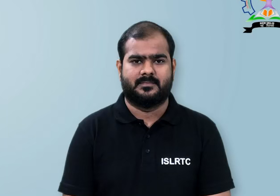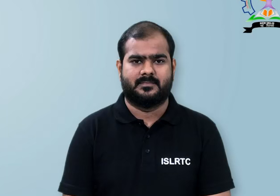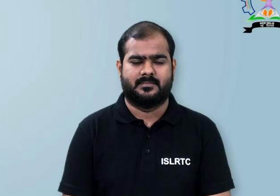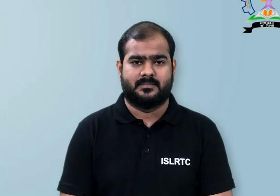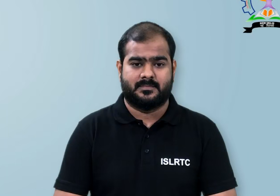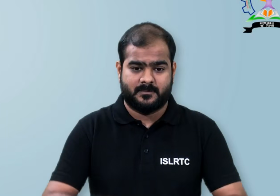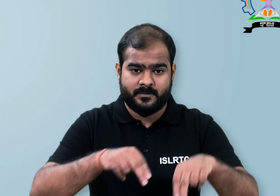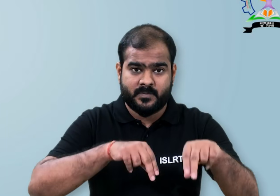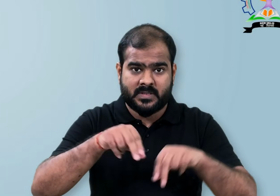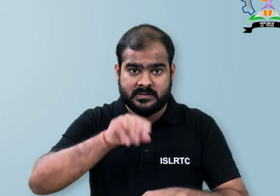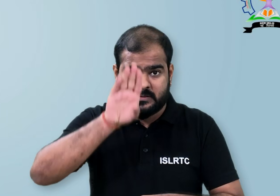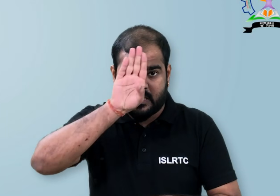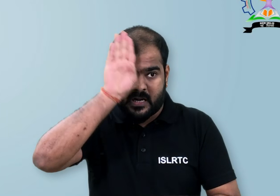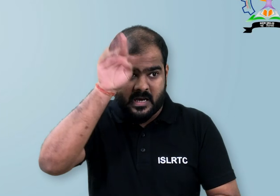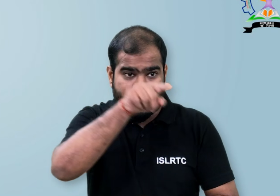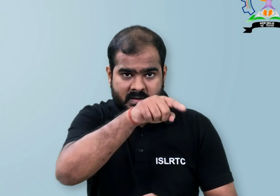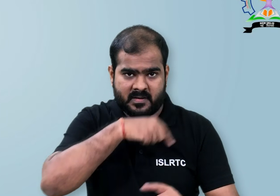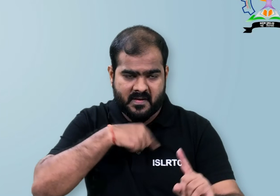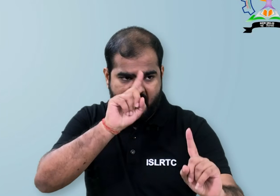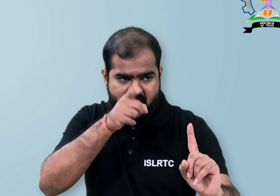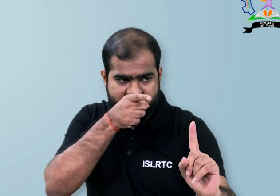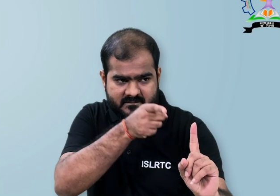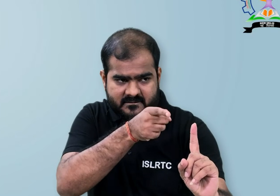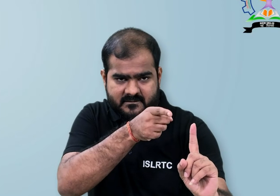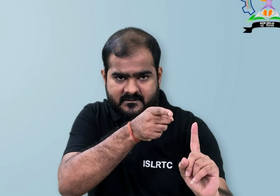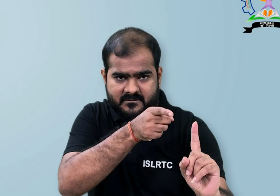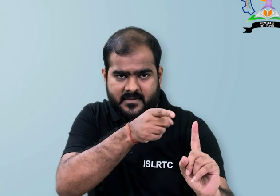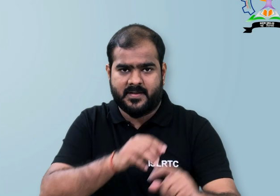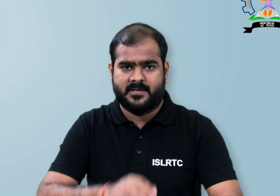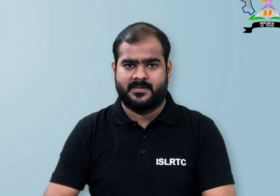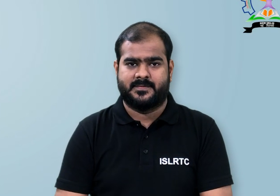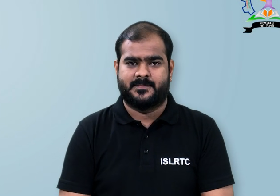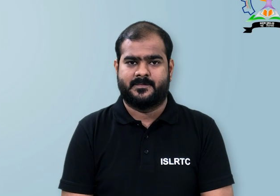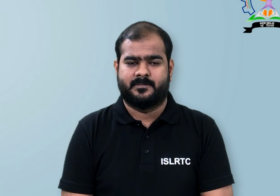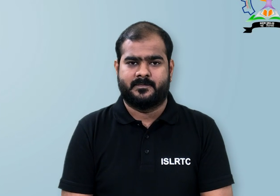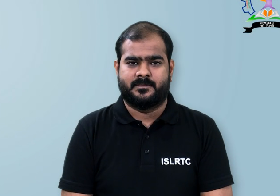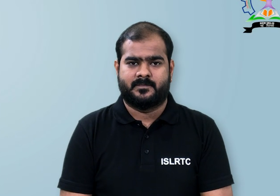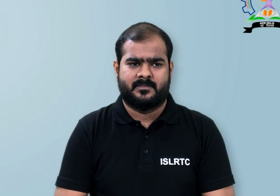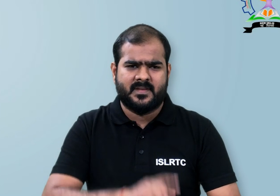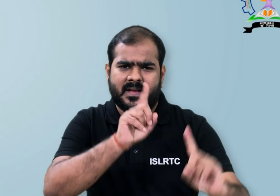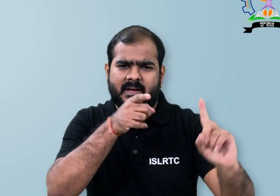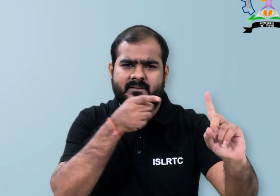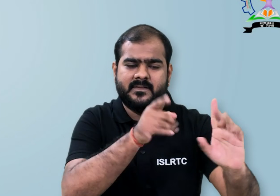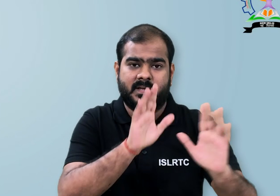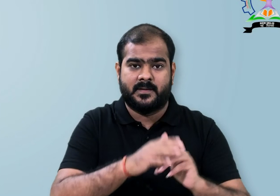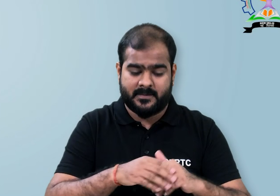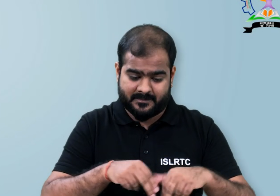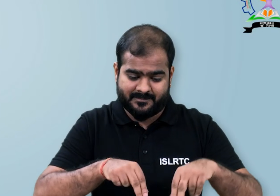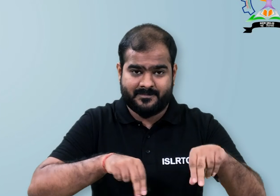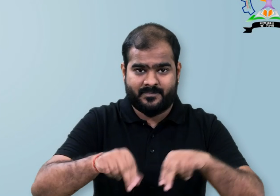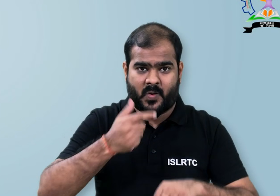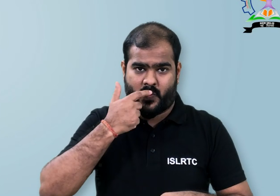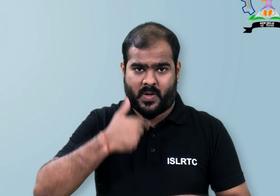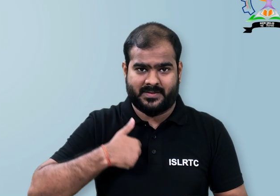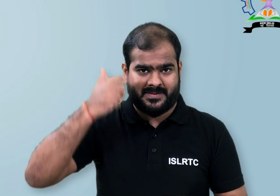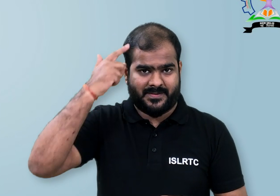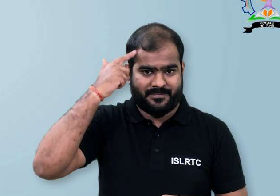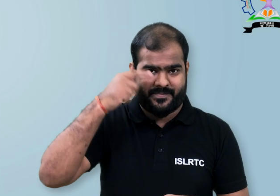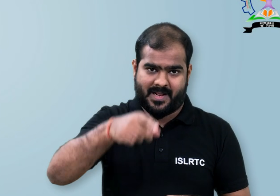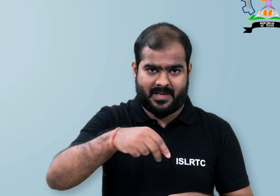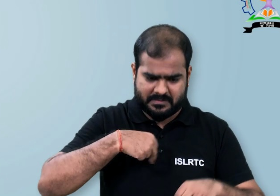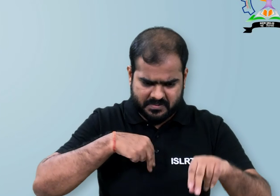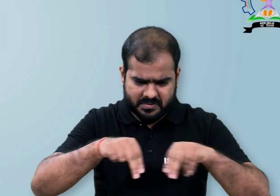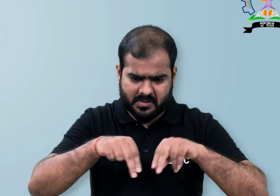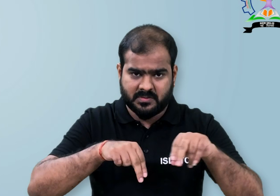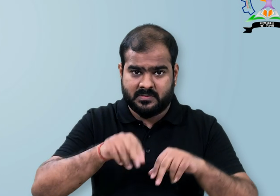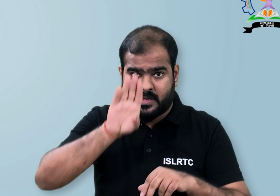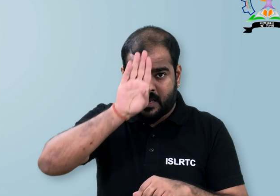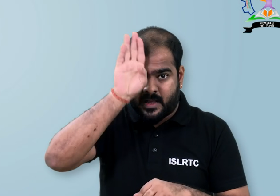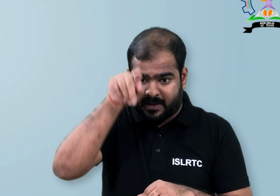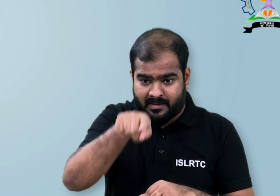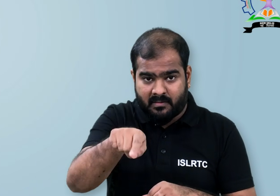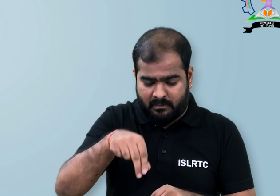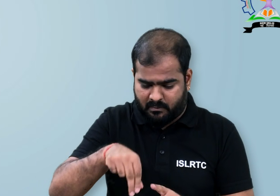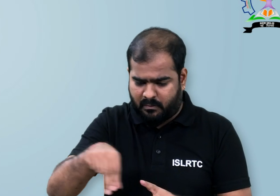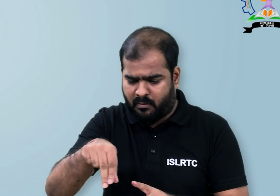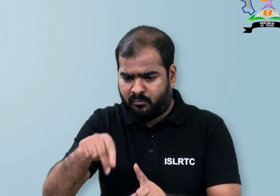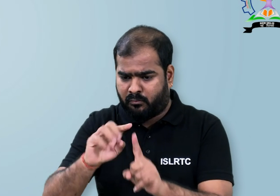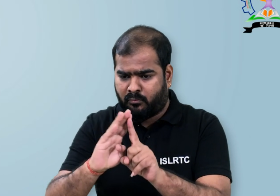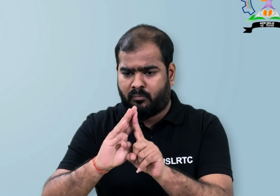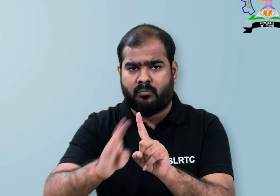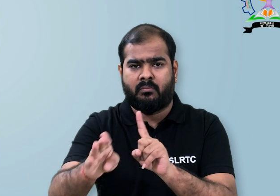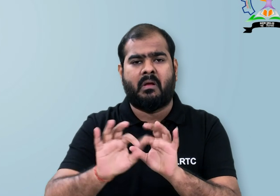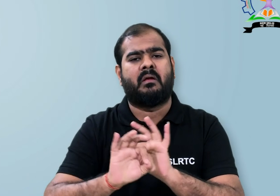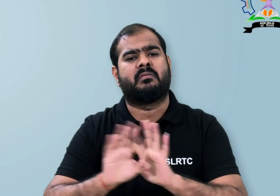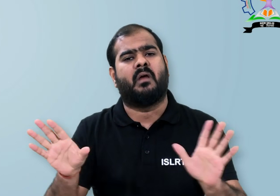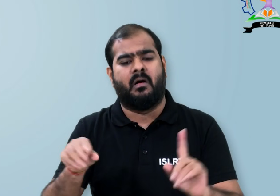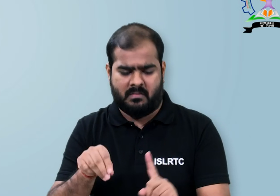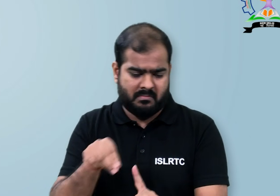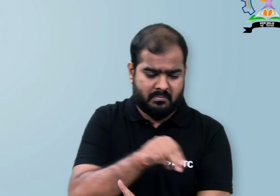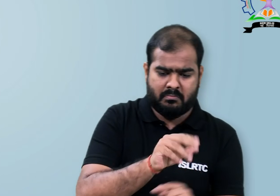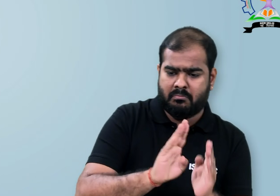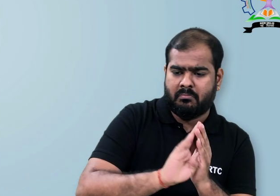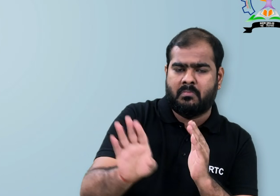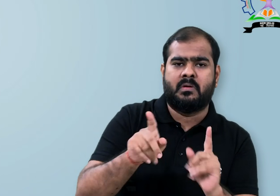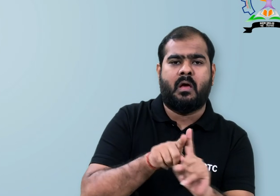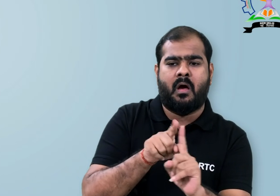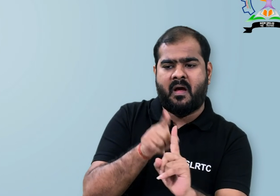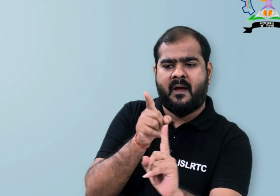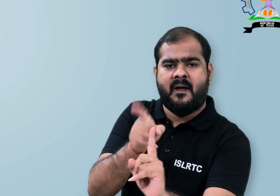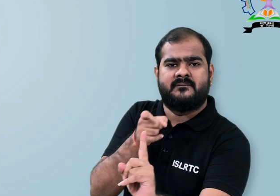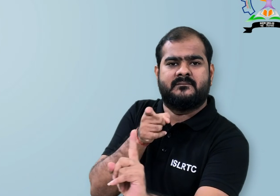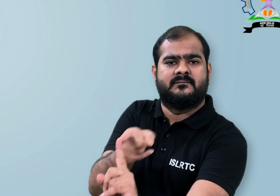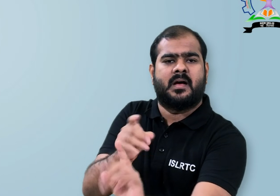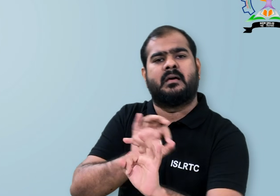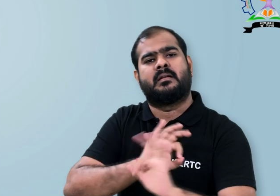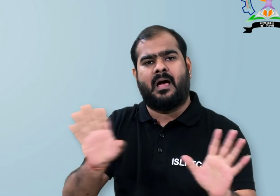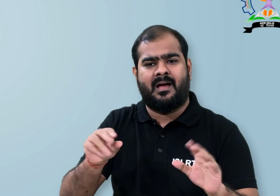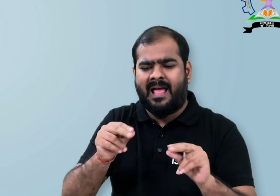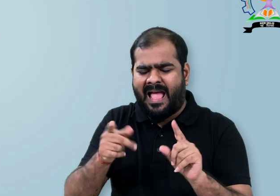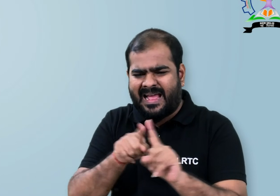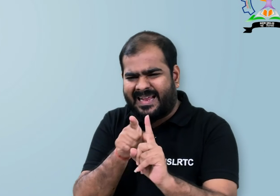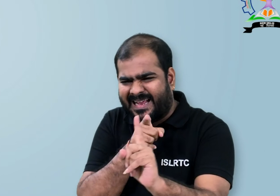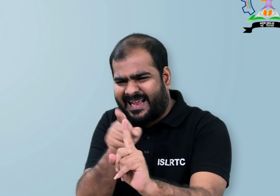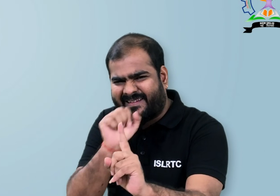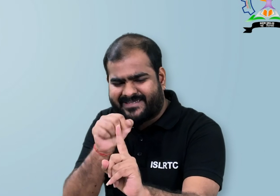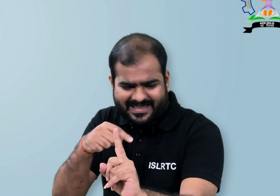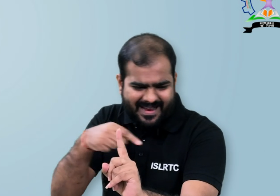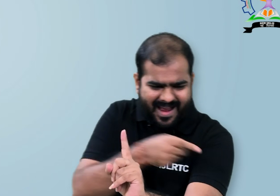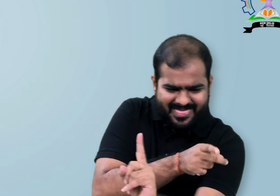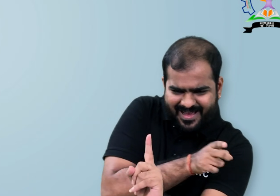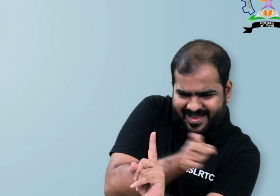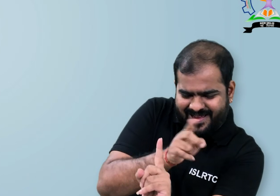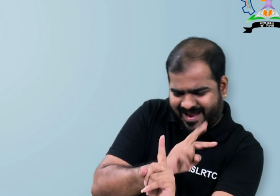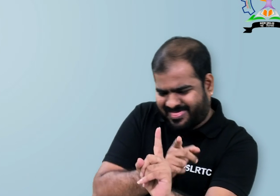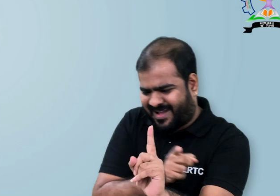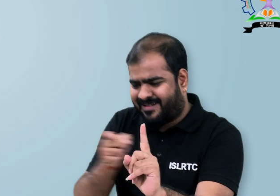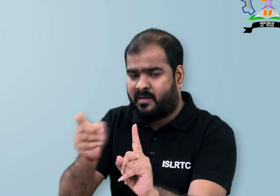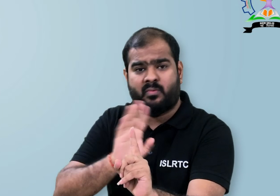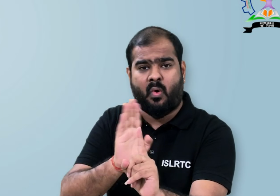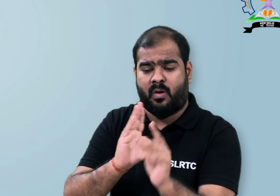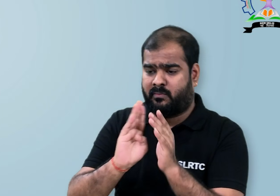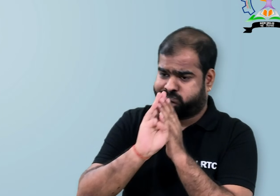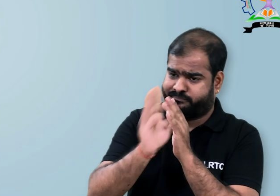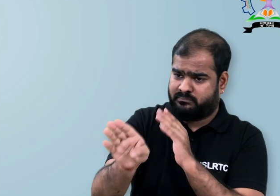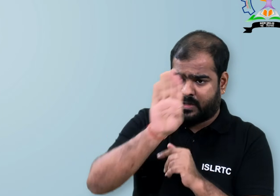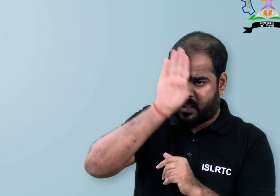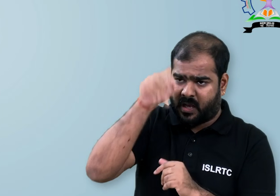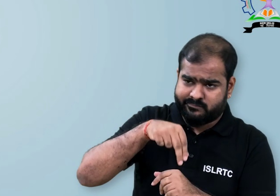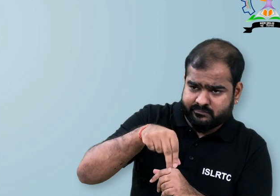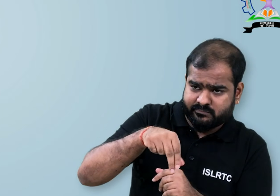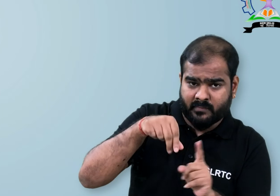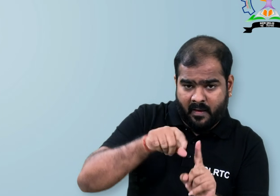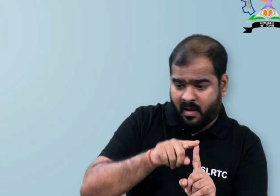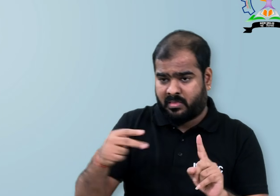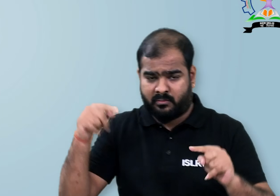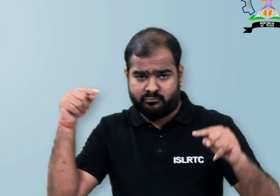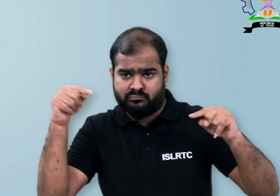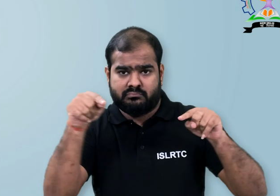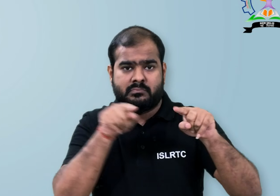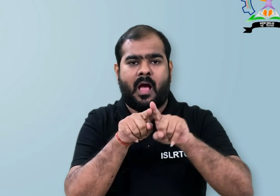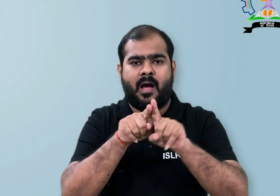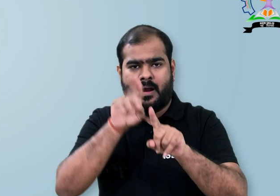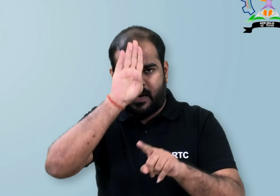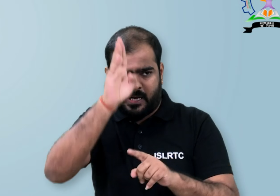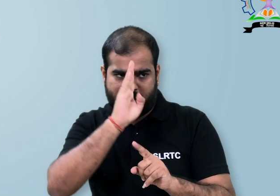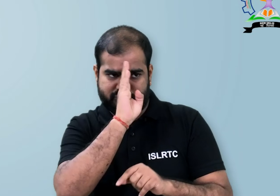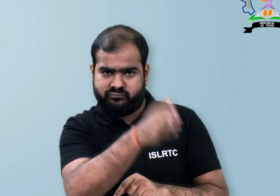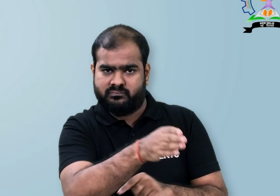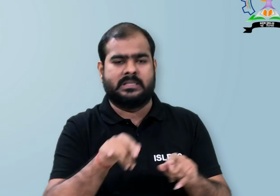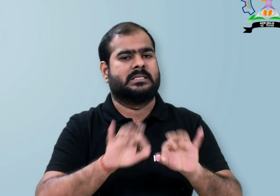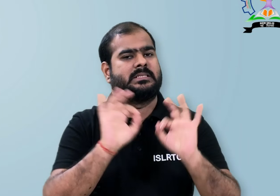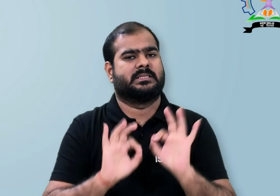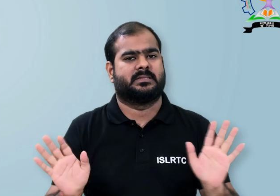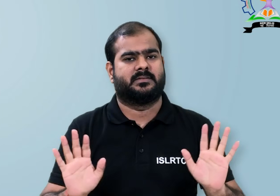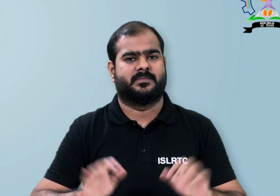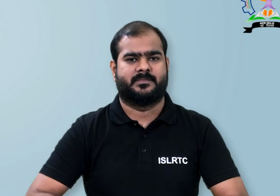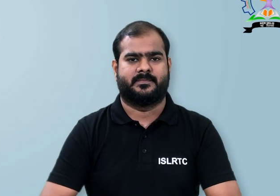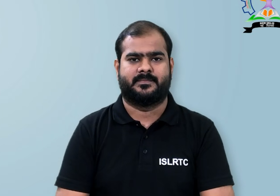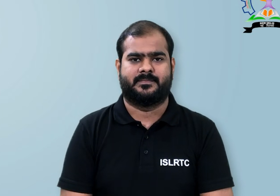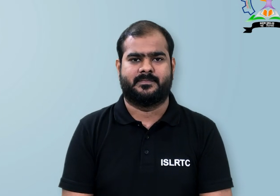Checkmate Checkmate is the position in which a player's king is in check and there is no legal move to escape the threat of capture. When a player checkmates their opponent, they win the game.